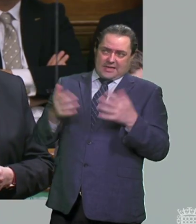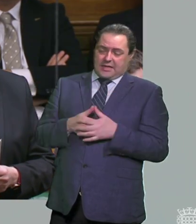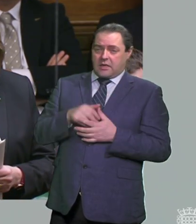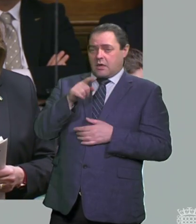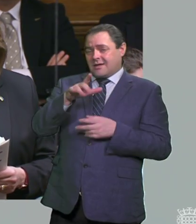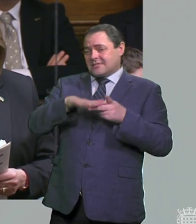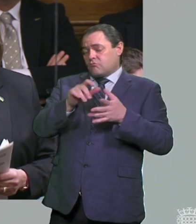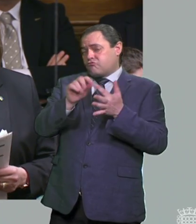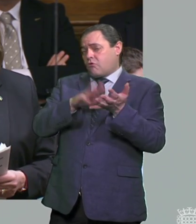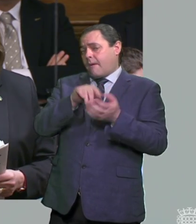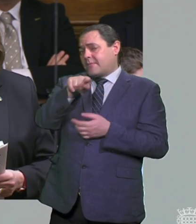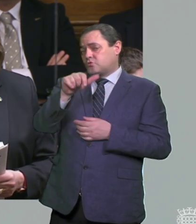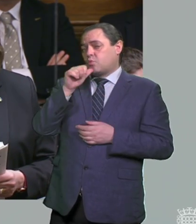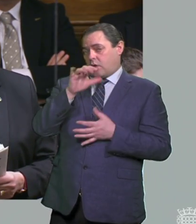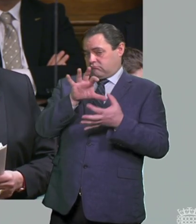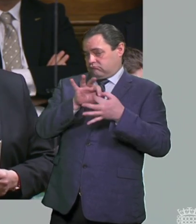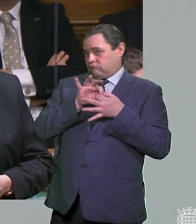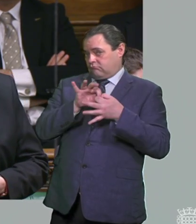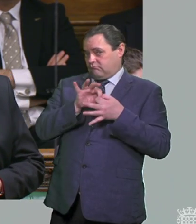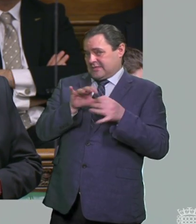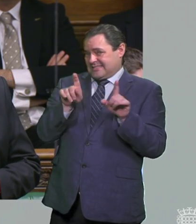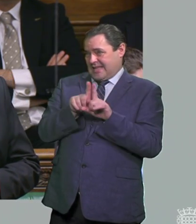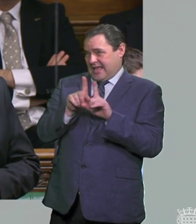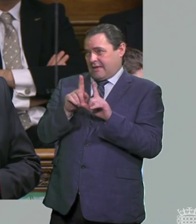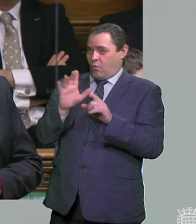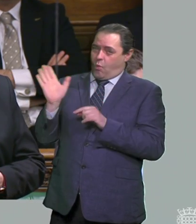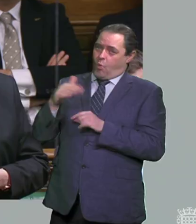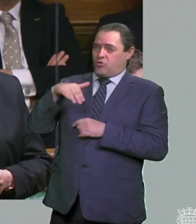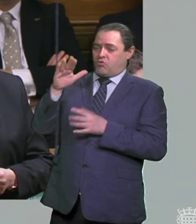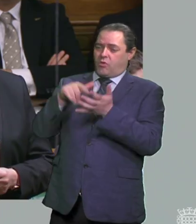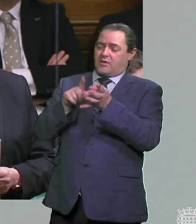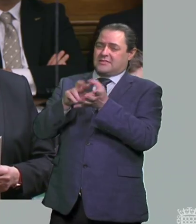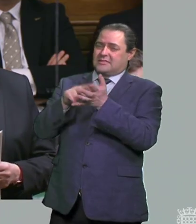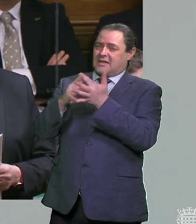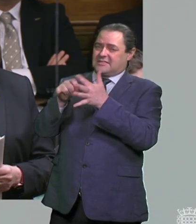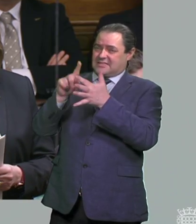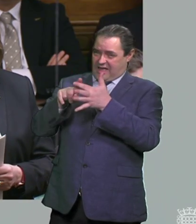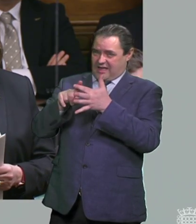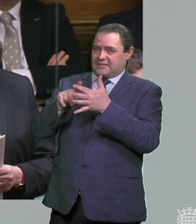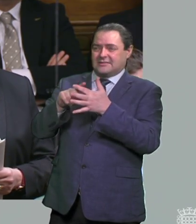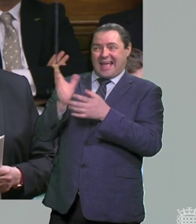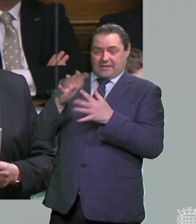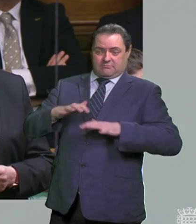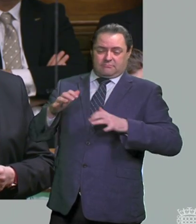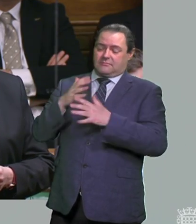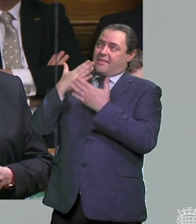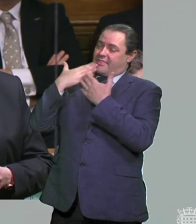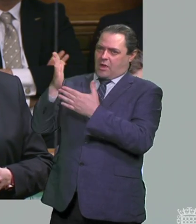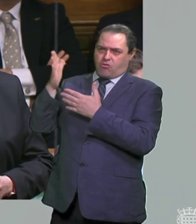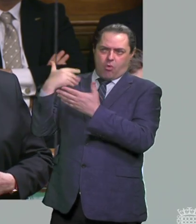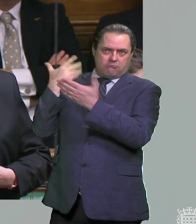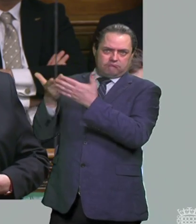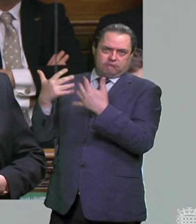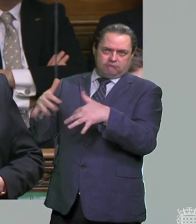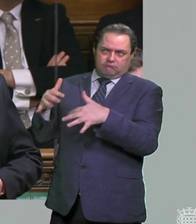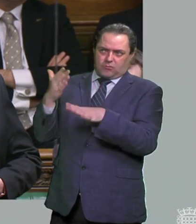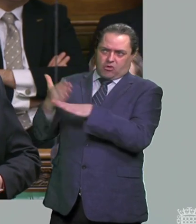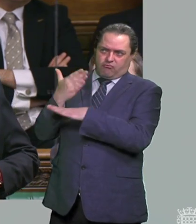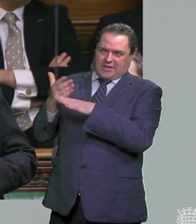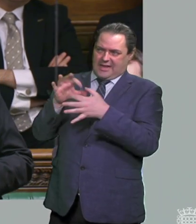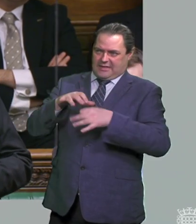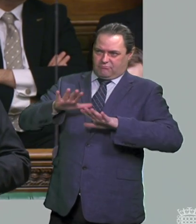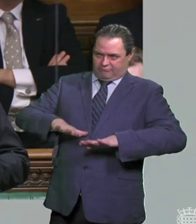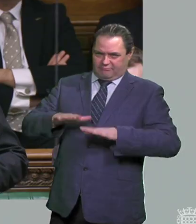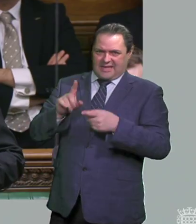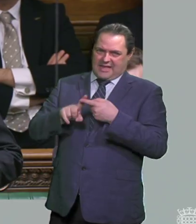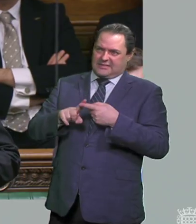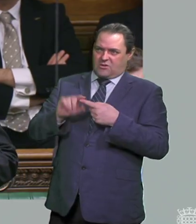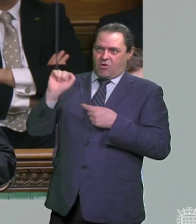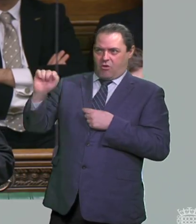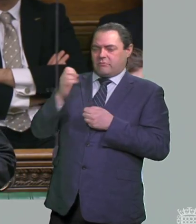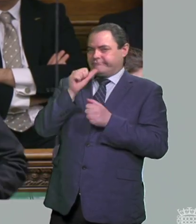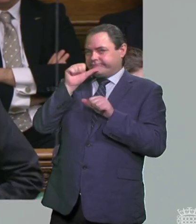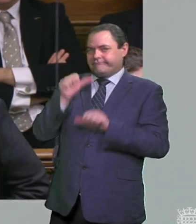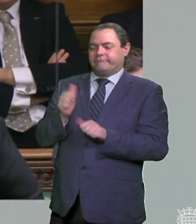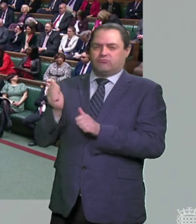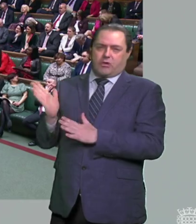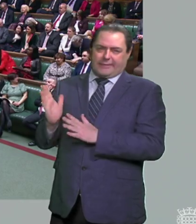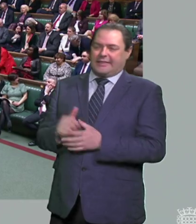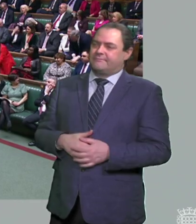Will the Deputy Prime Minister join me, the whole of North Tyneside and this House in thanking Sarah for all she has achieved for the country and for her beloved sport of rugby?